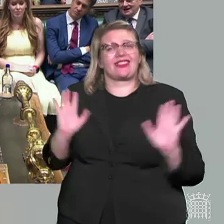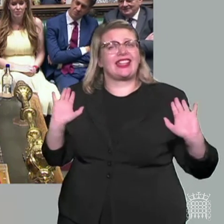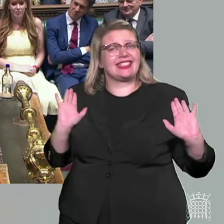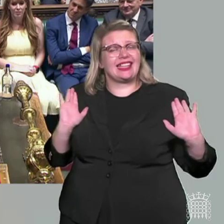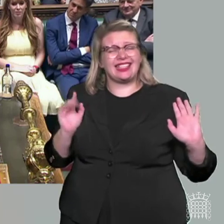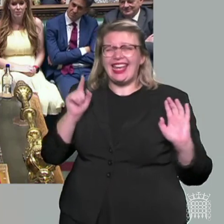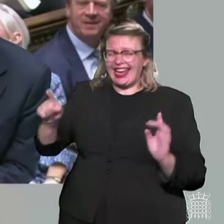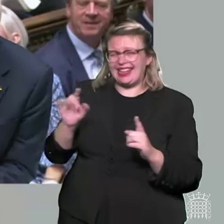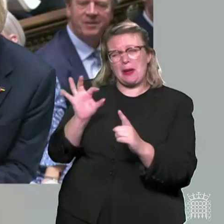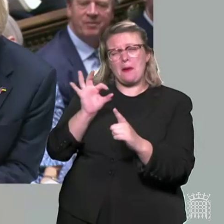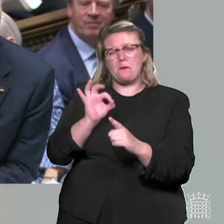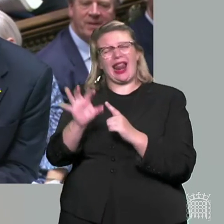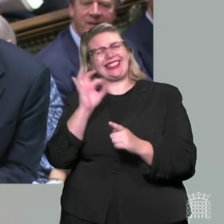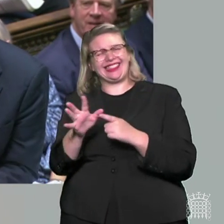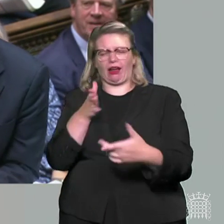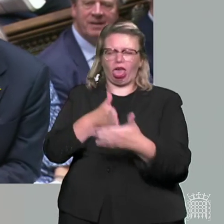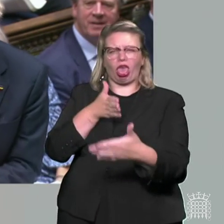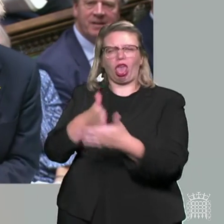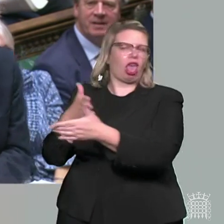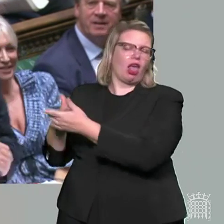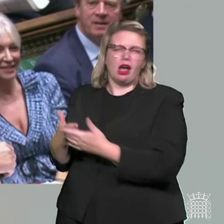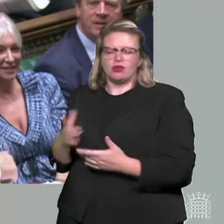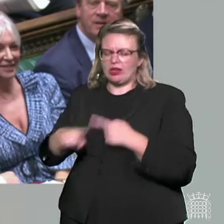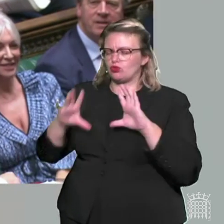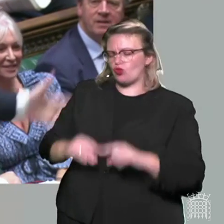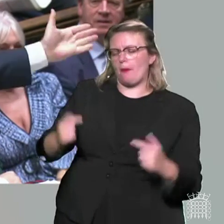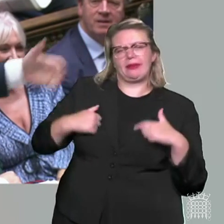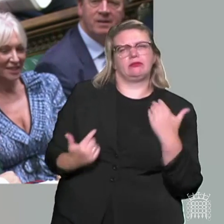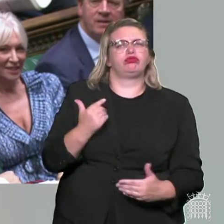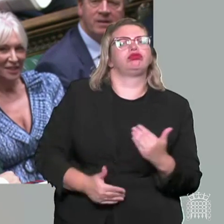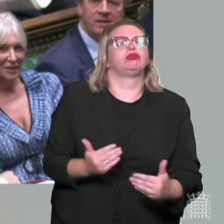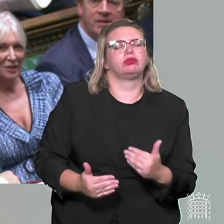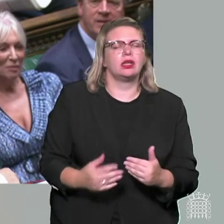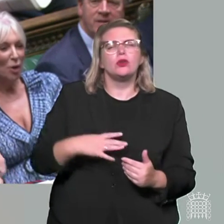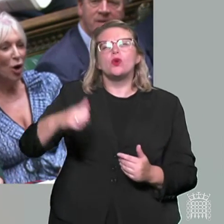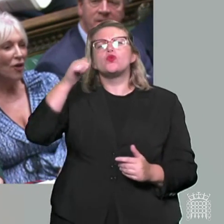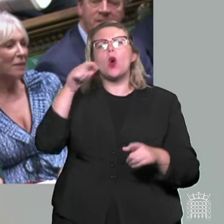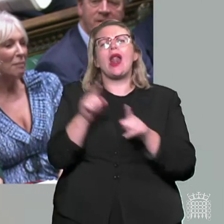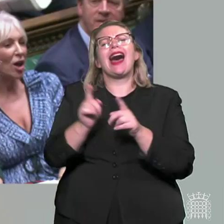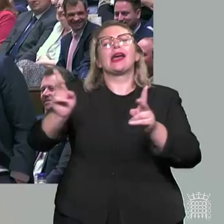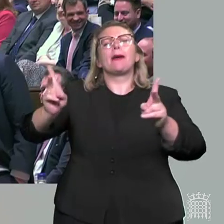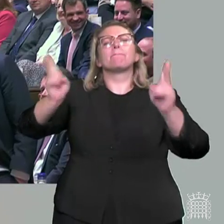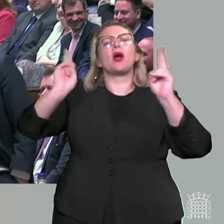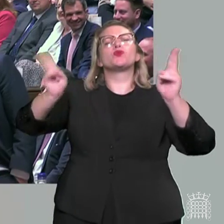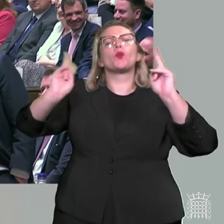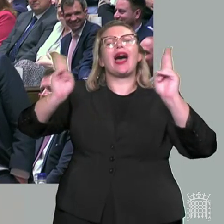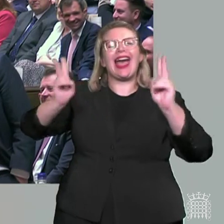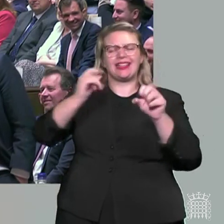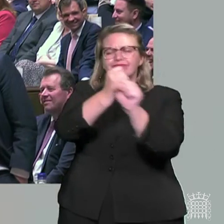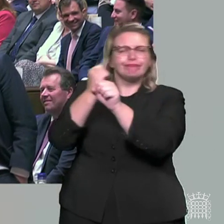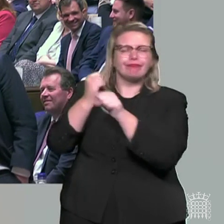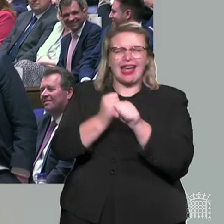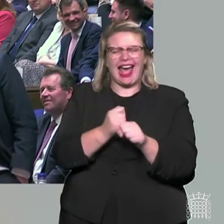He is one of those pointless plastic bollards you find around a deserted roadworks on a motorway.